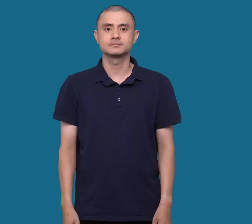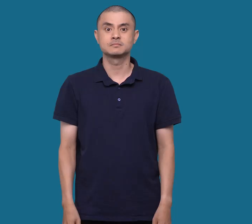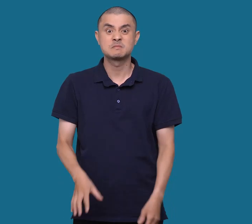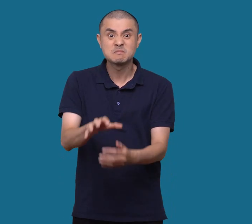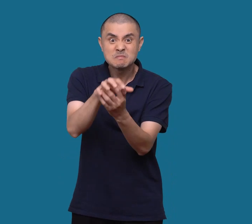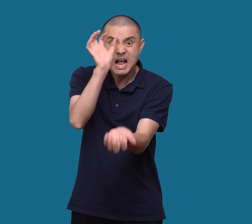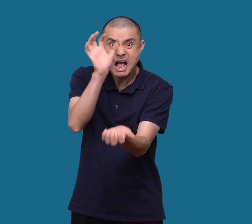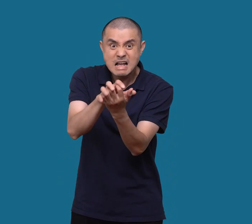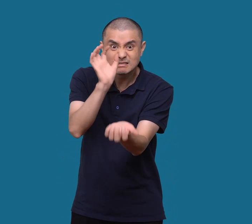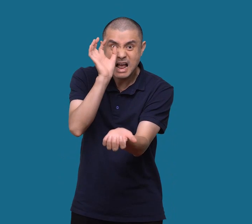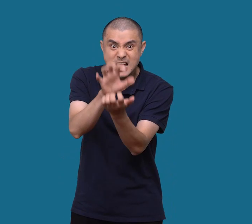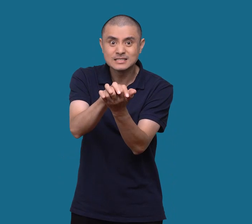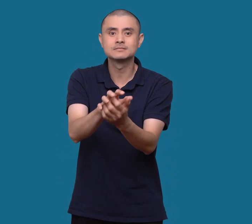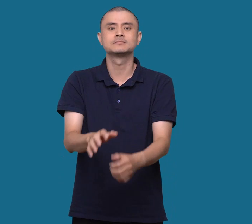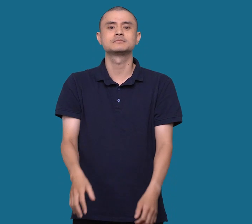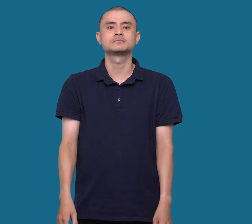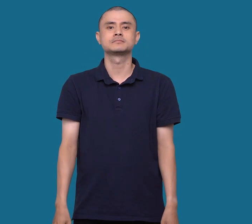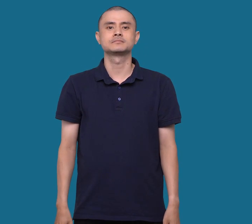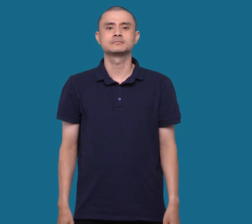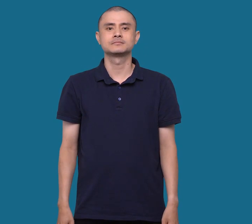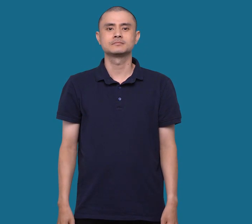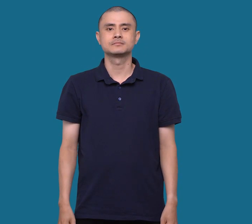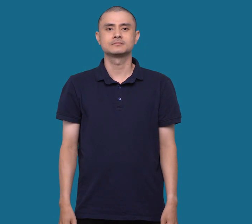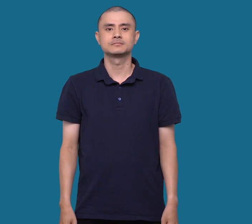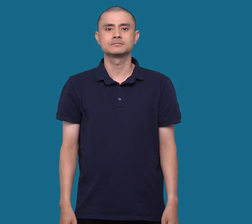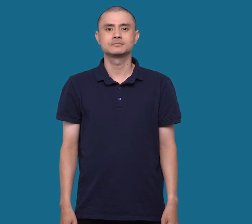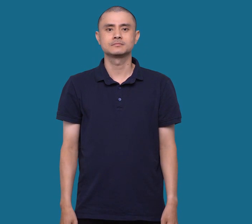con cá sấu